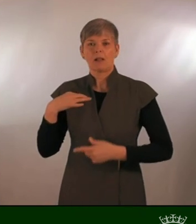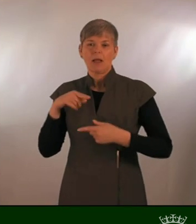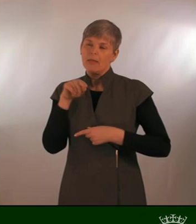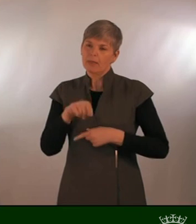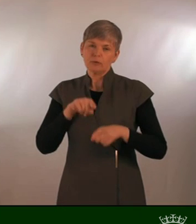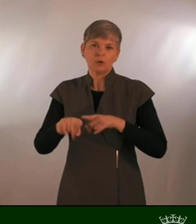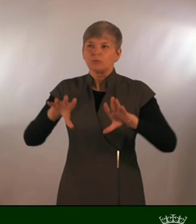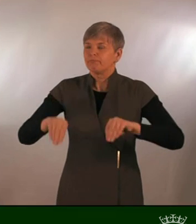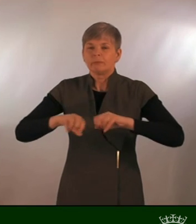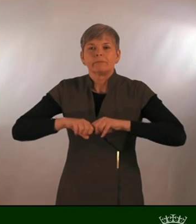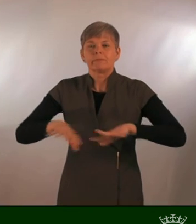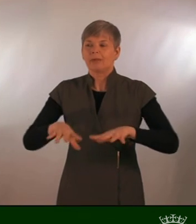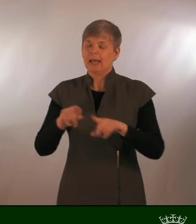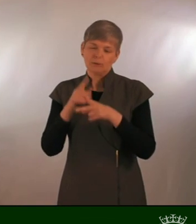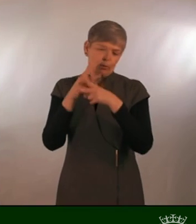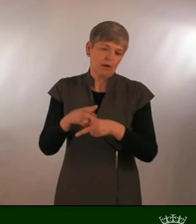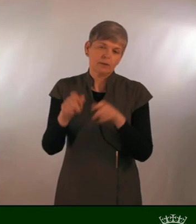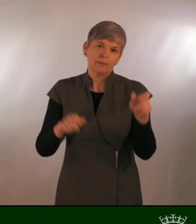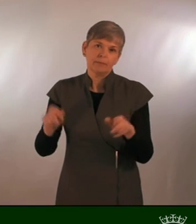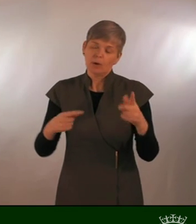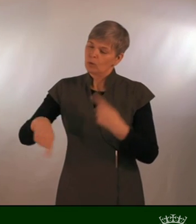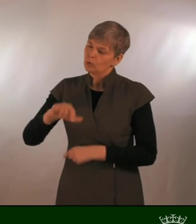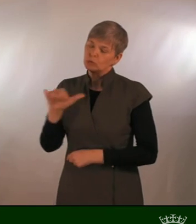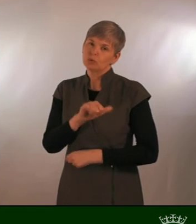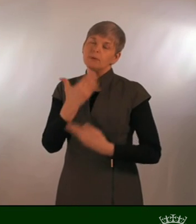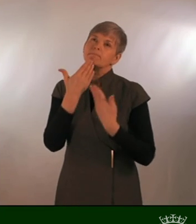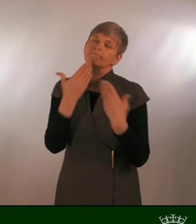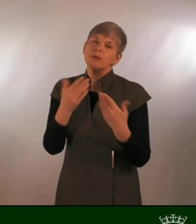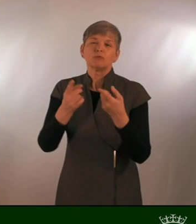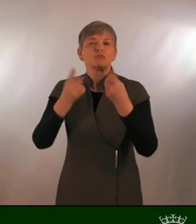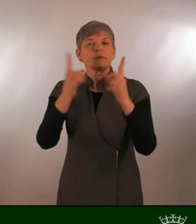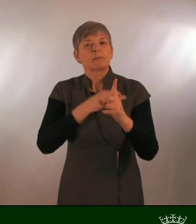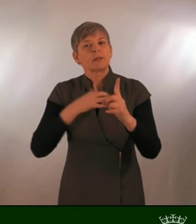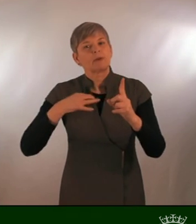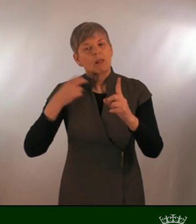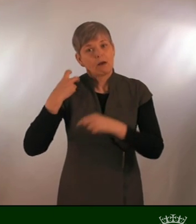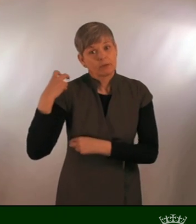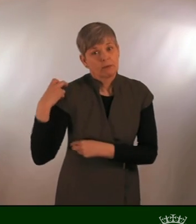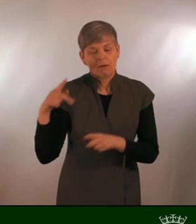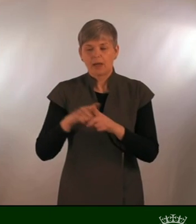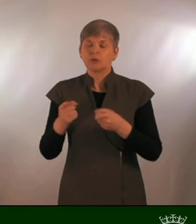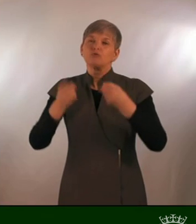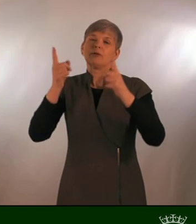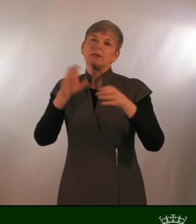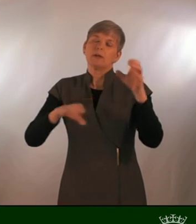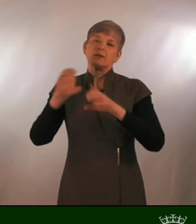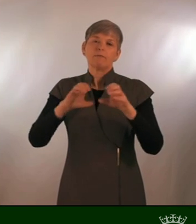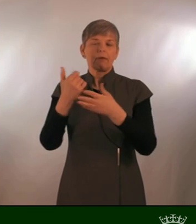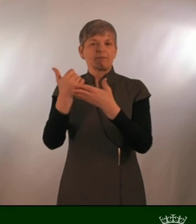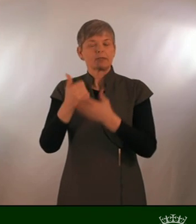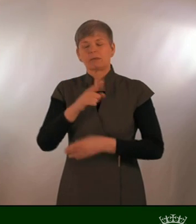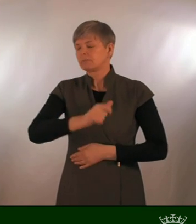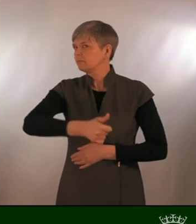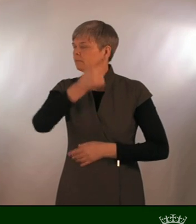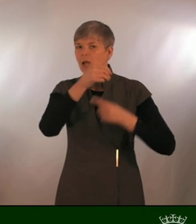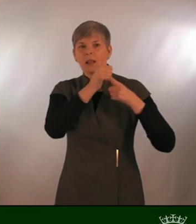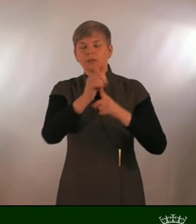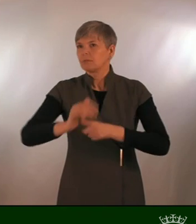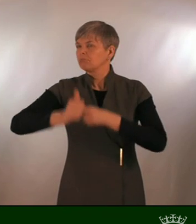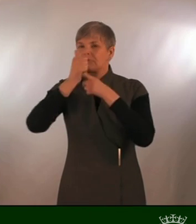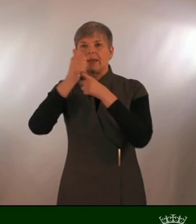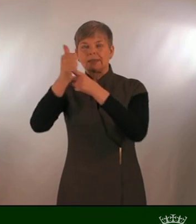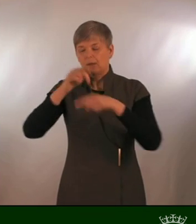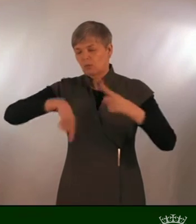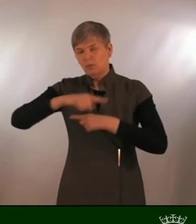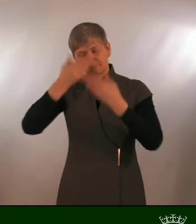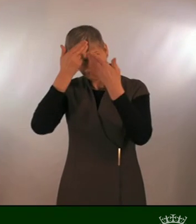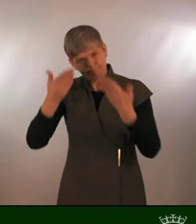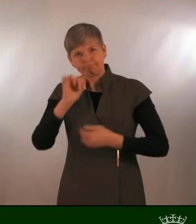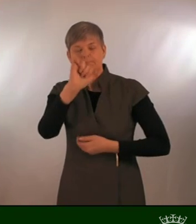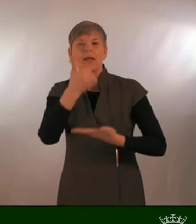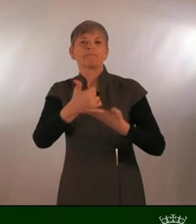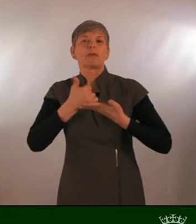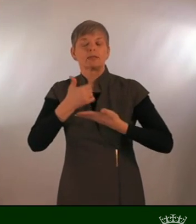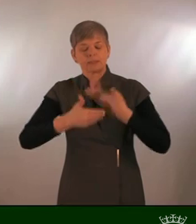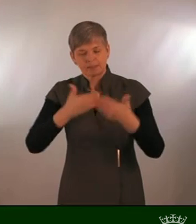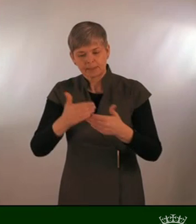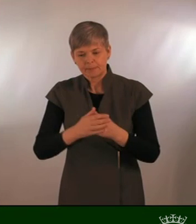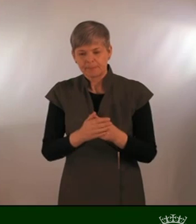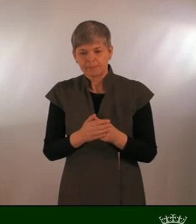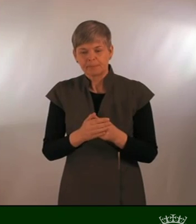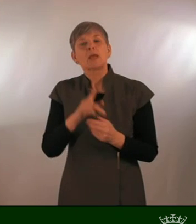I think we should all express our gratitude to the chief medical officer and the chief scientific adviser, who have shown exceptional leadership throughout, and we will continue to follow their advice.